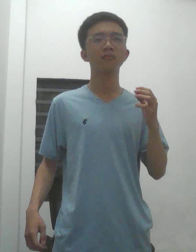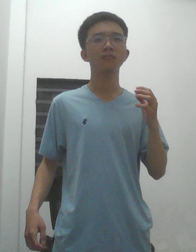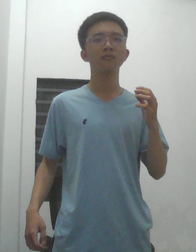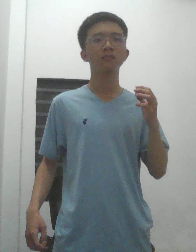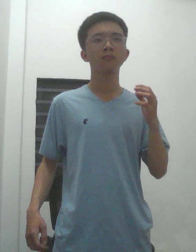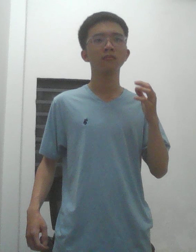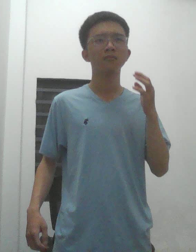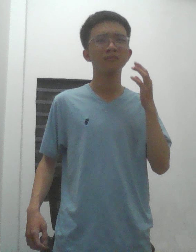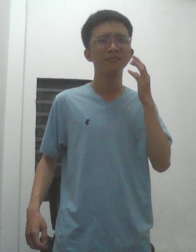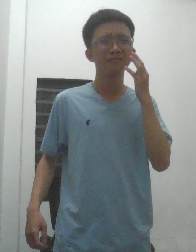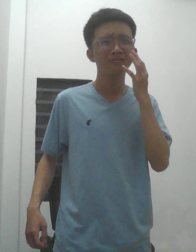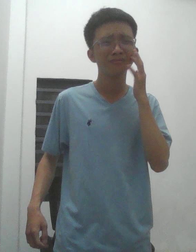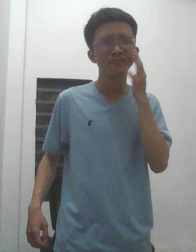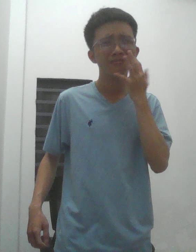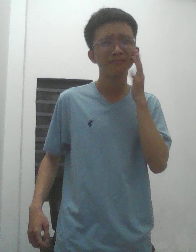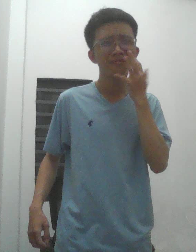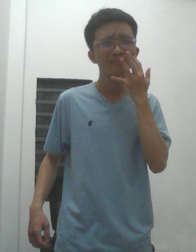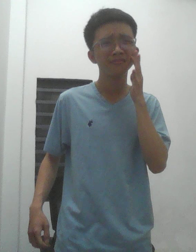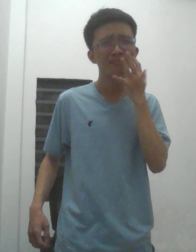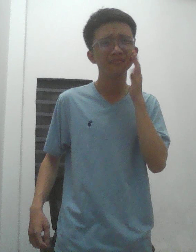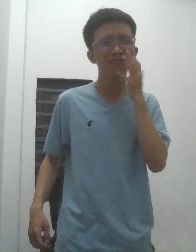kinh tom